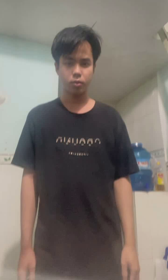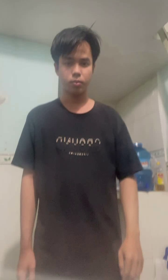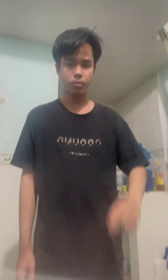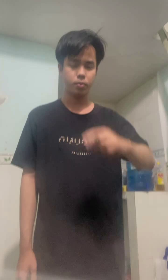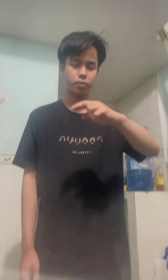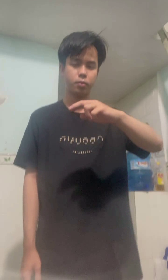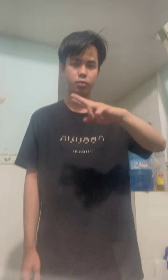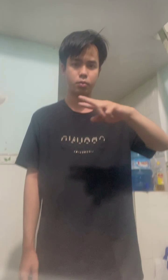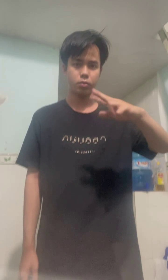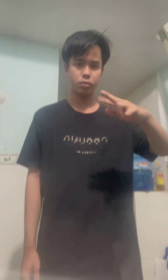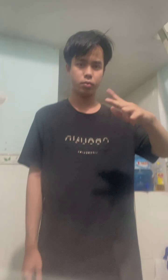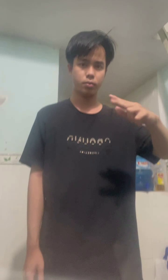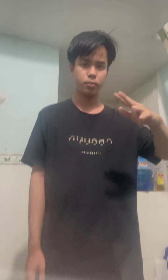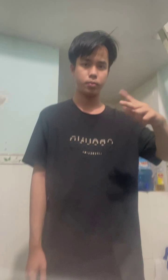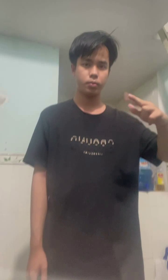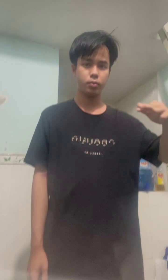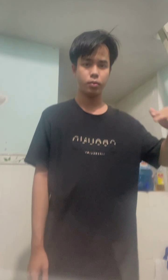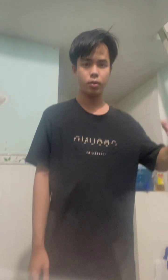boi